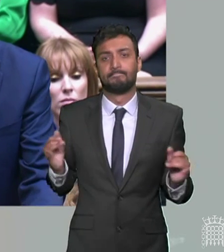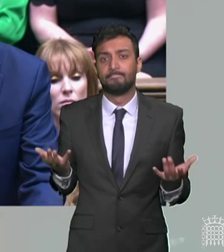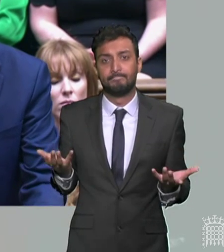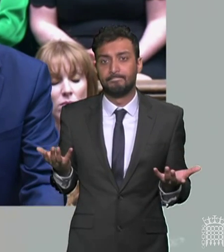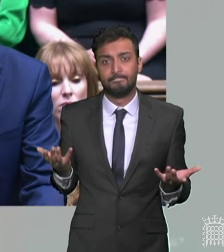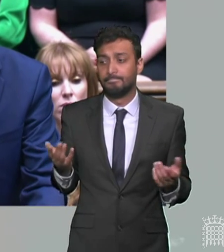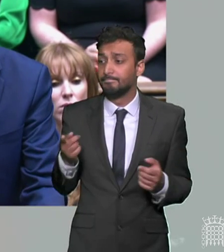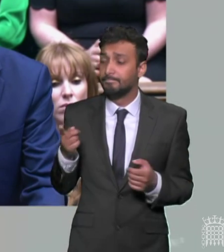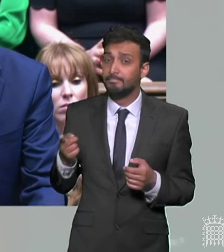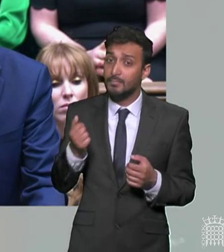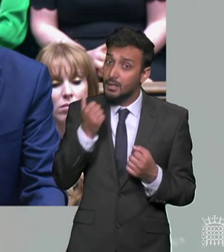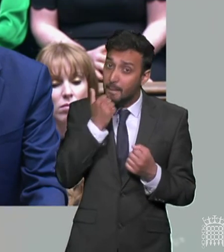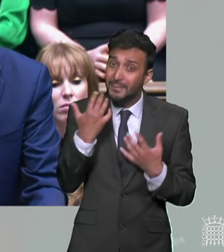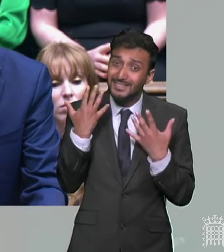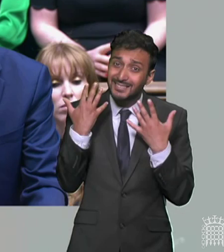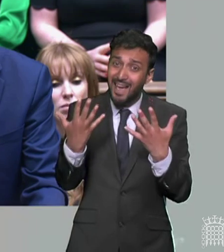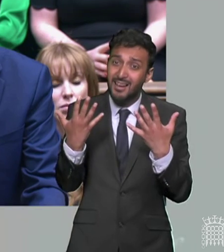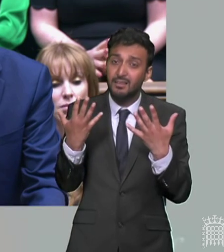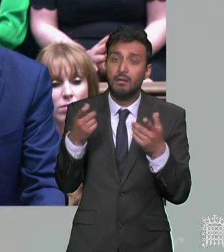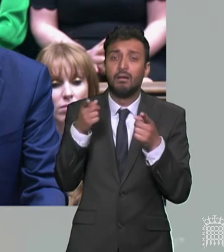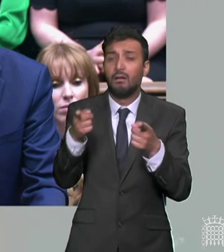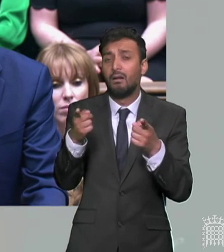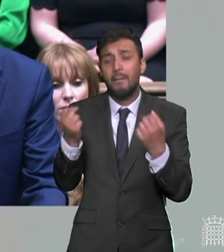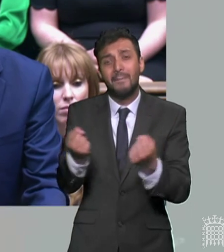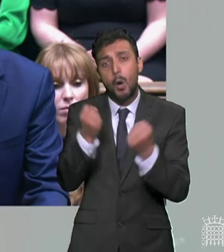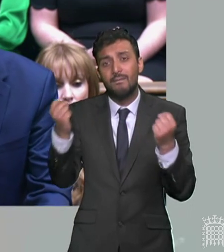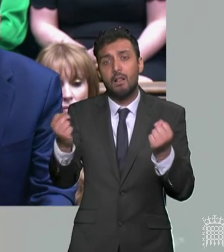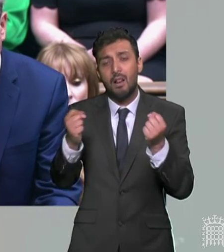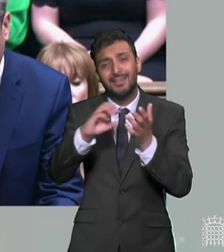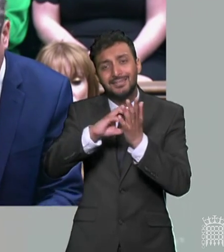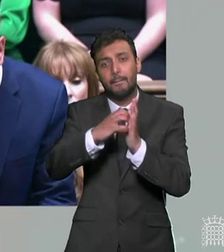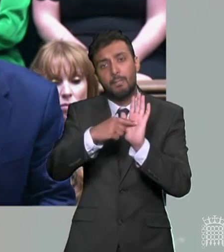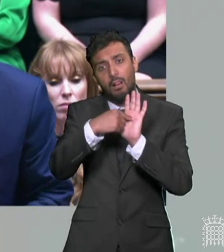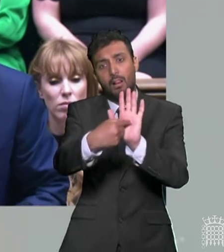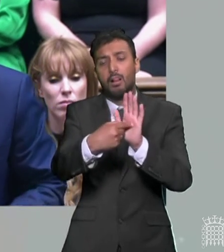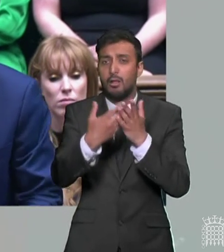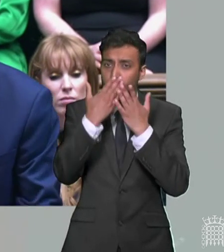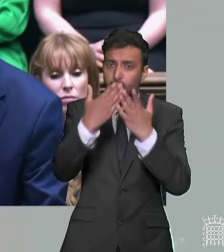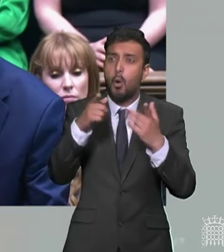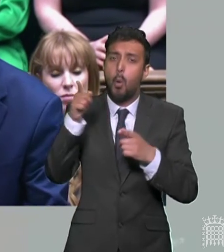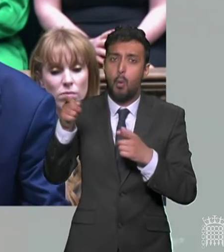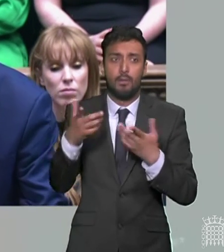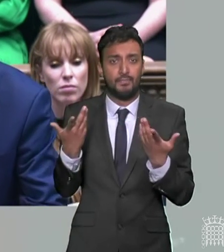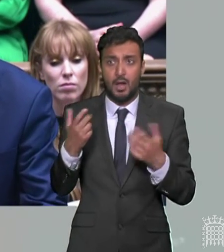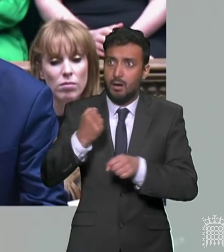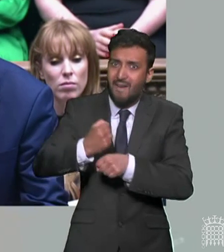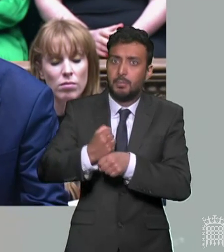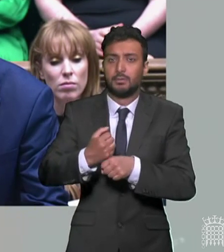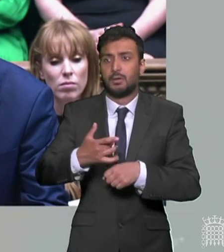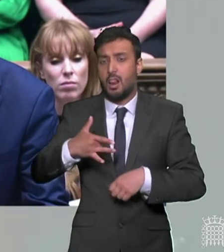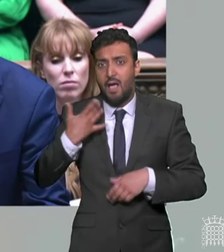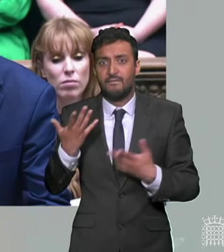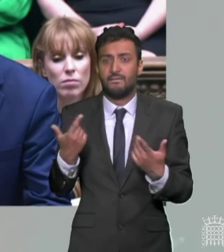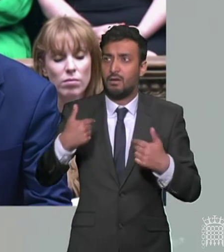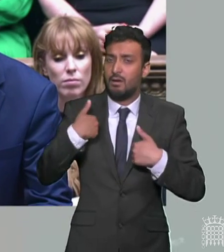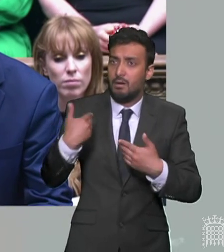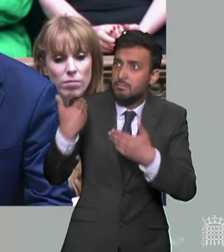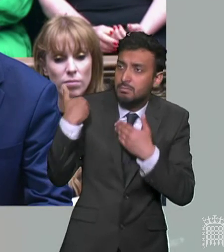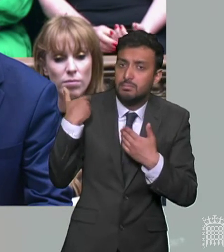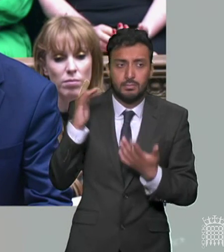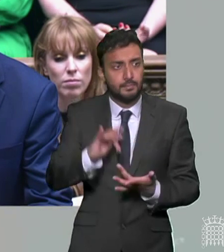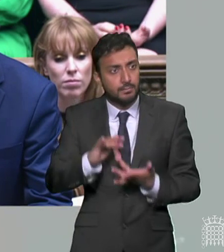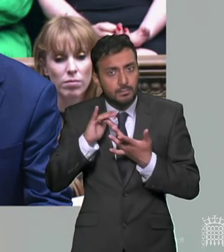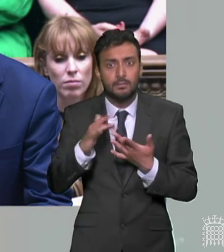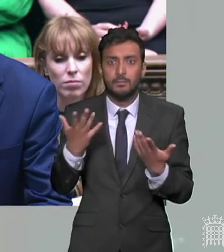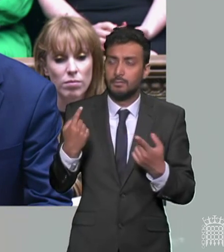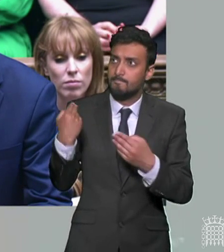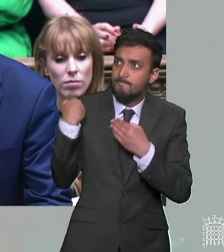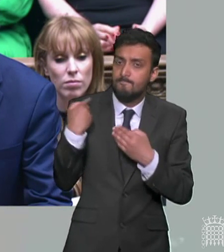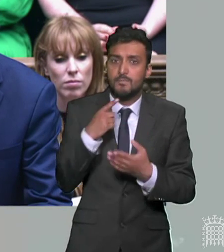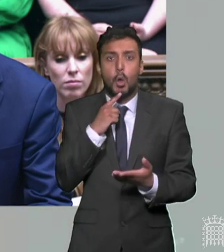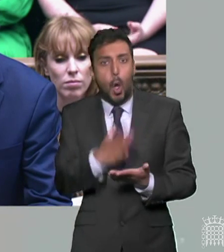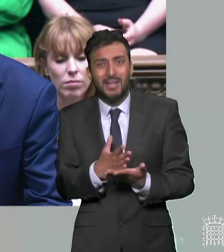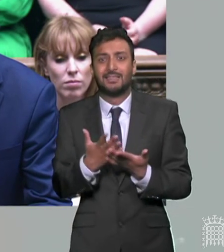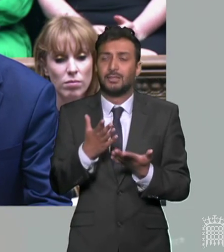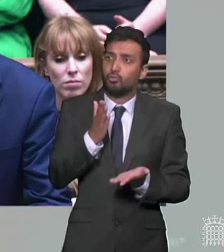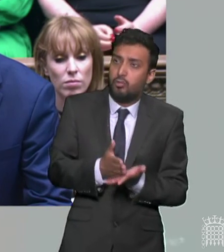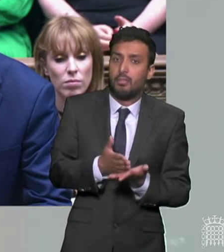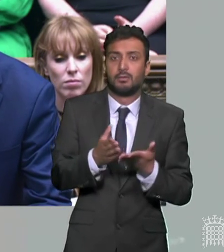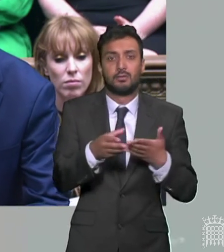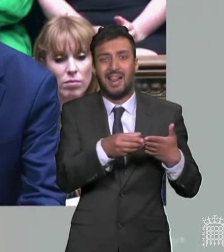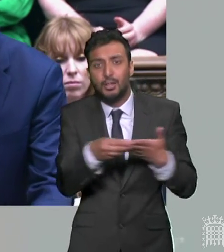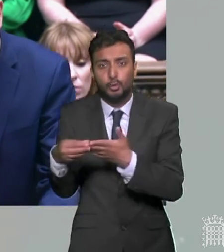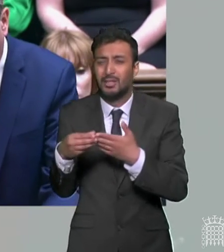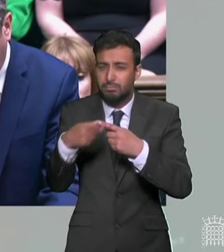No. 10 symbolises the principles of public life in this country: selflessness, integrity, objectivity, accountability, openness, honesty and leadership.